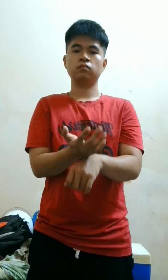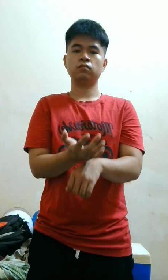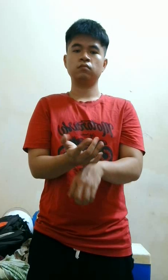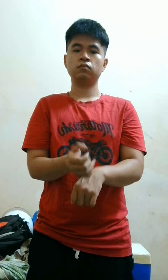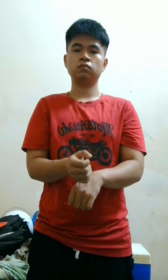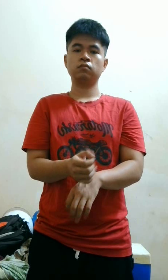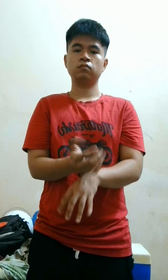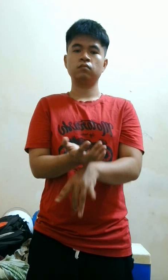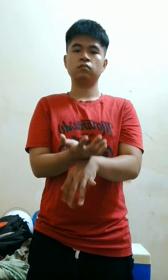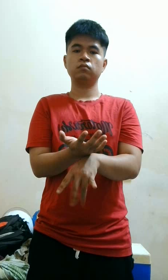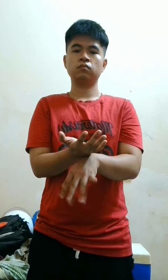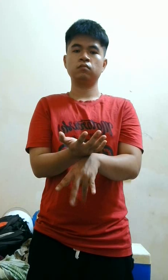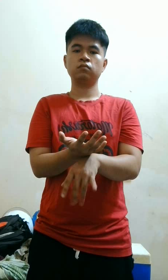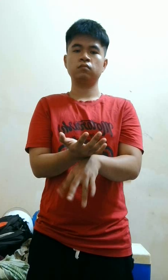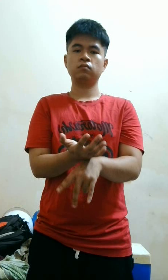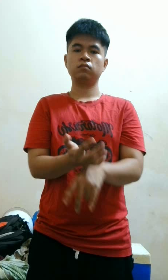ca phe